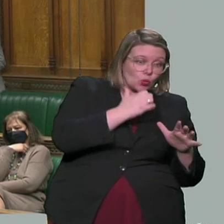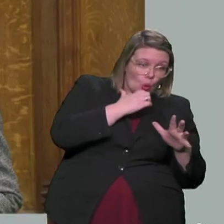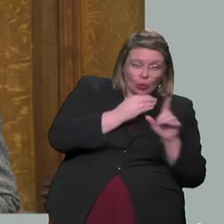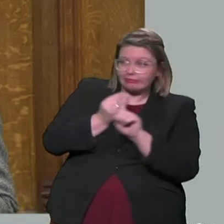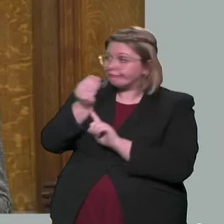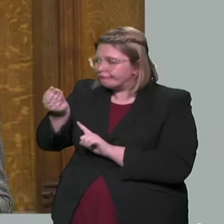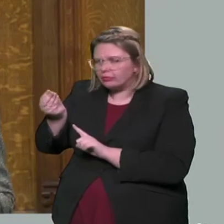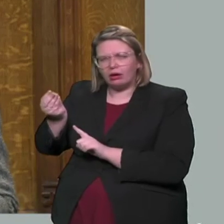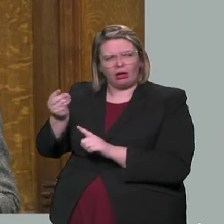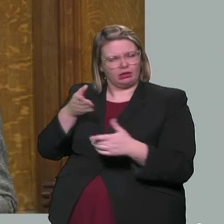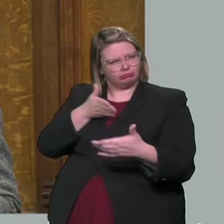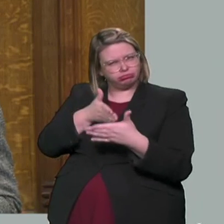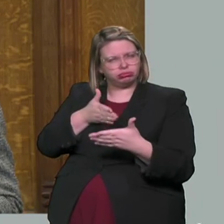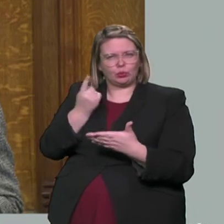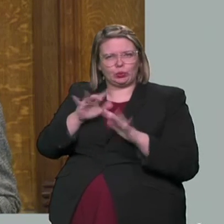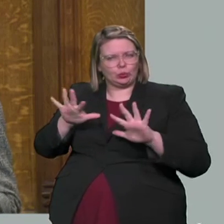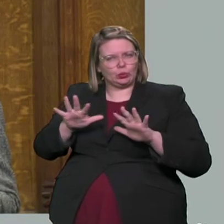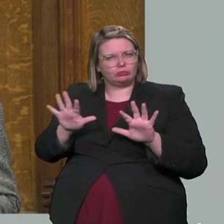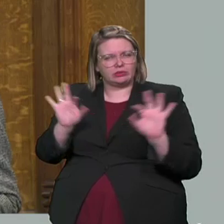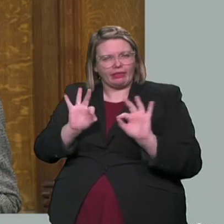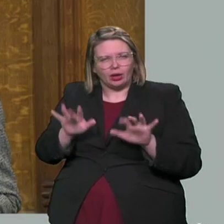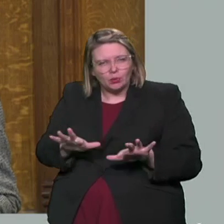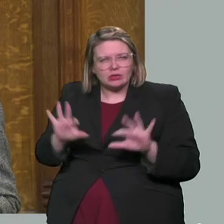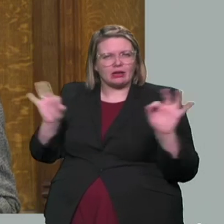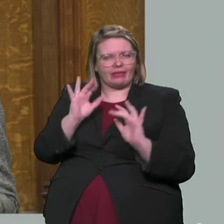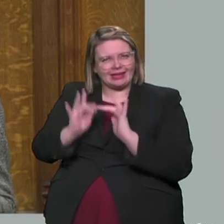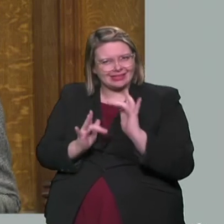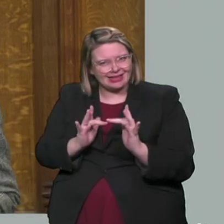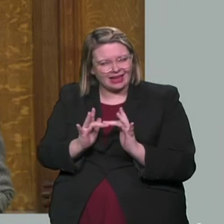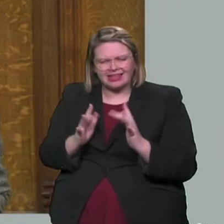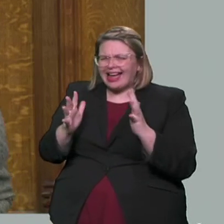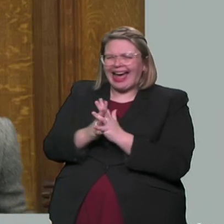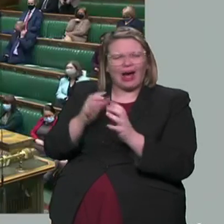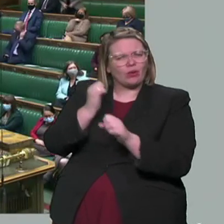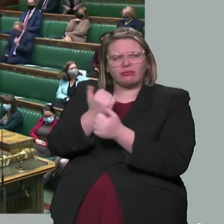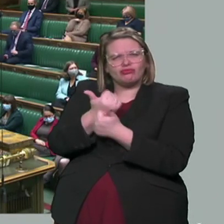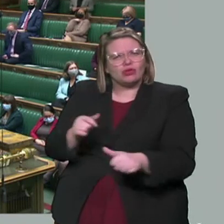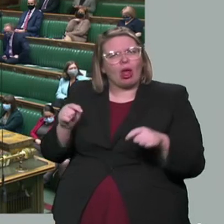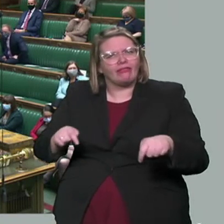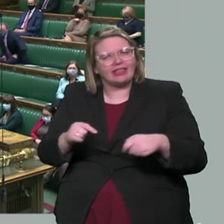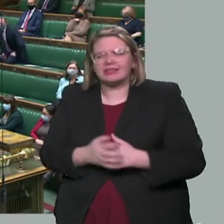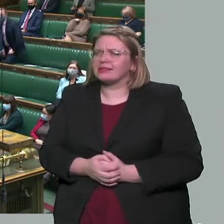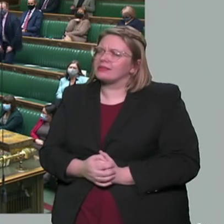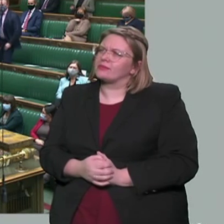Can the Prime Minister say what assessment of the Government have made of the extent of this problem, and how it will be addressed?